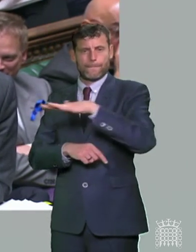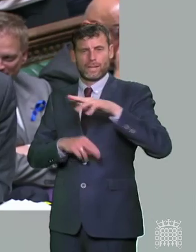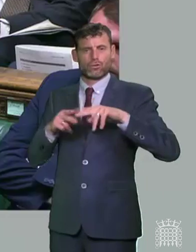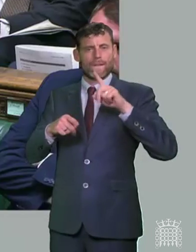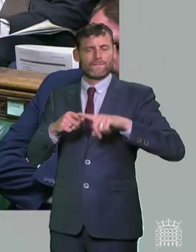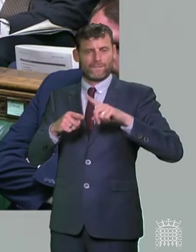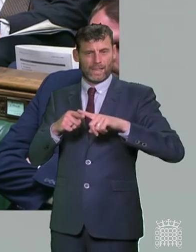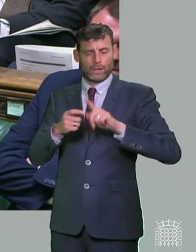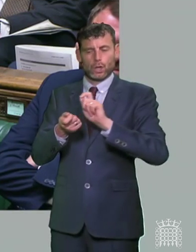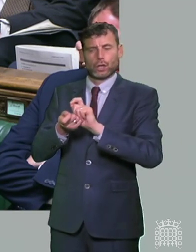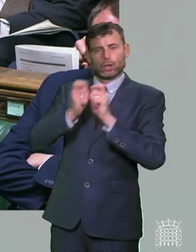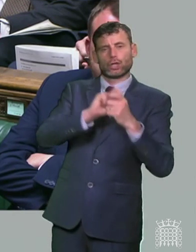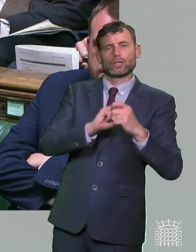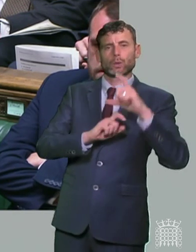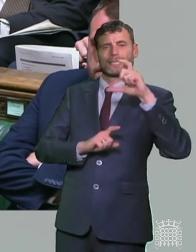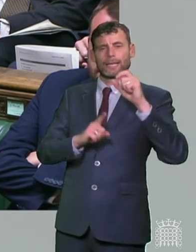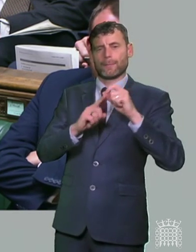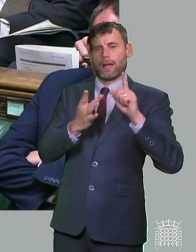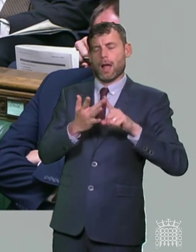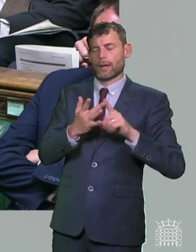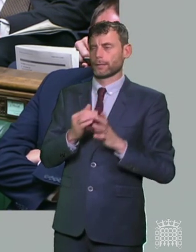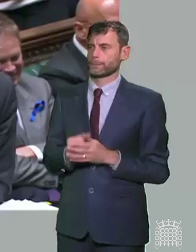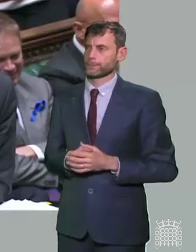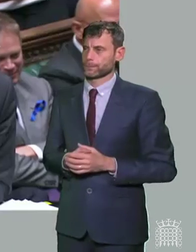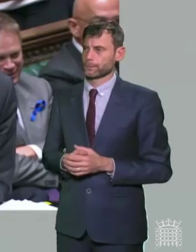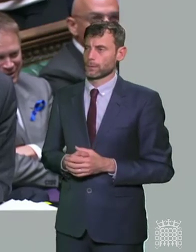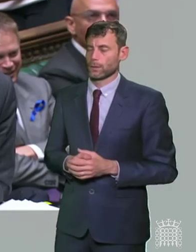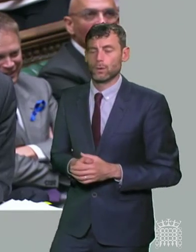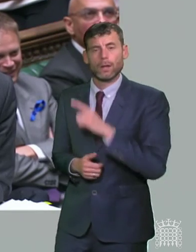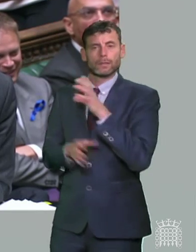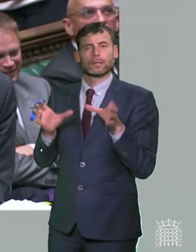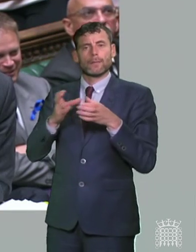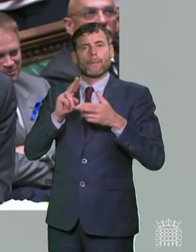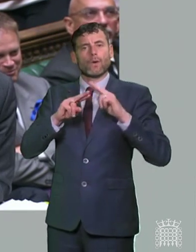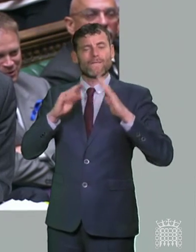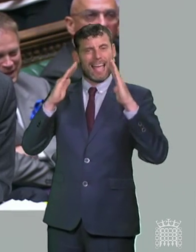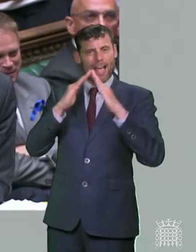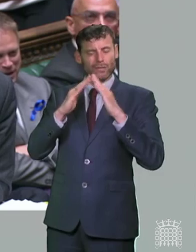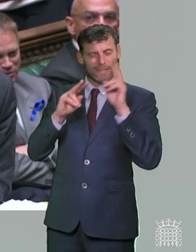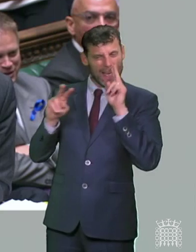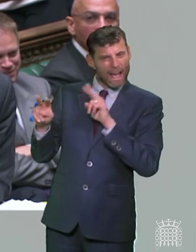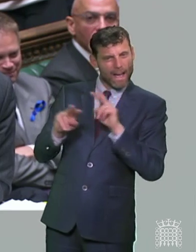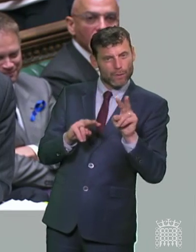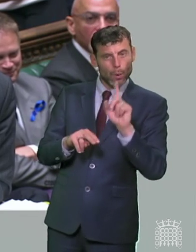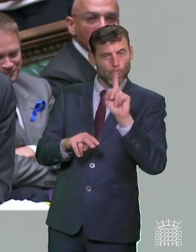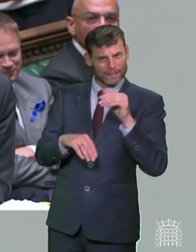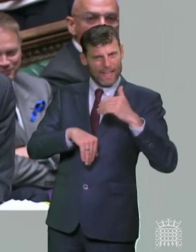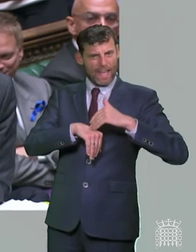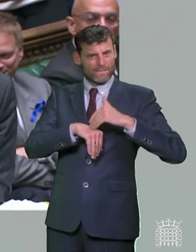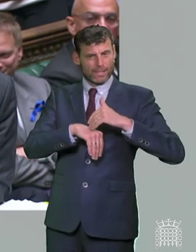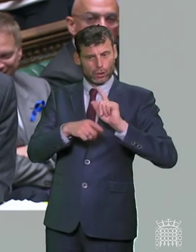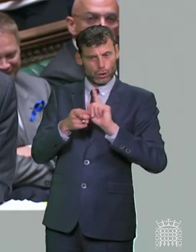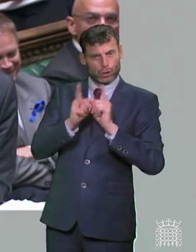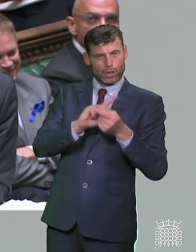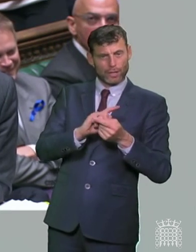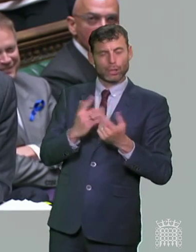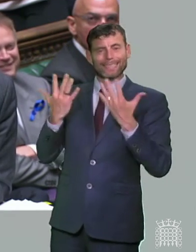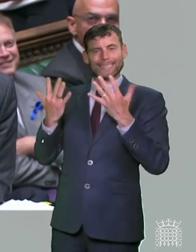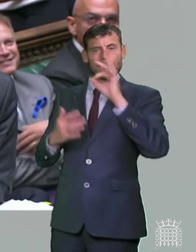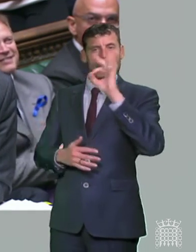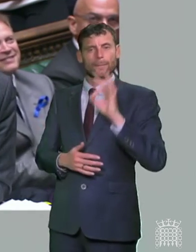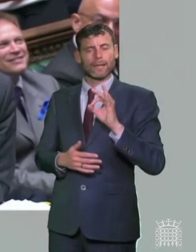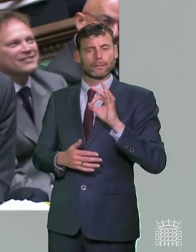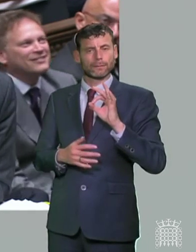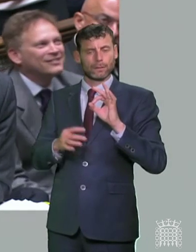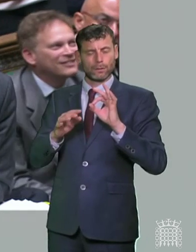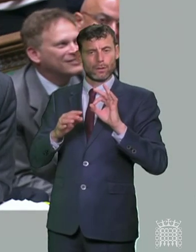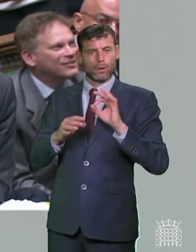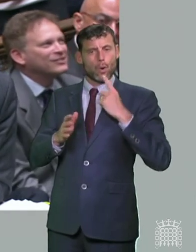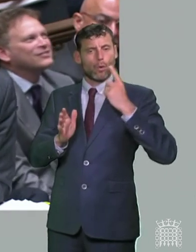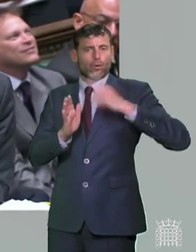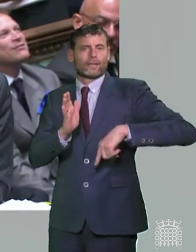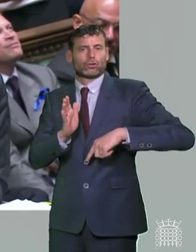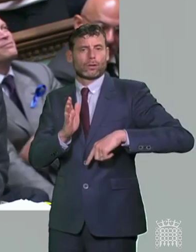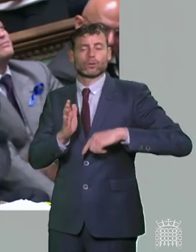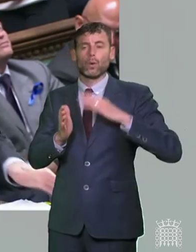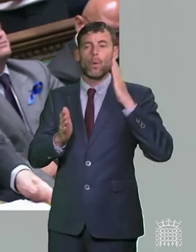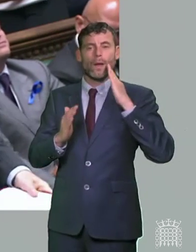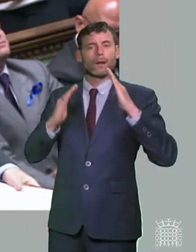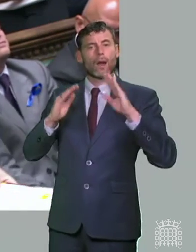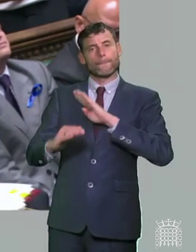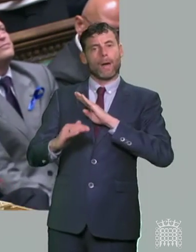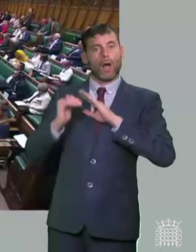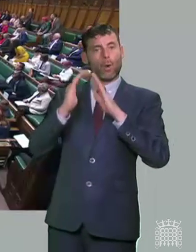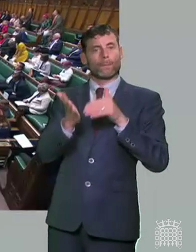I am told that the Department for Levelling Up, Housing and Communities has undertaken research on the impacts on residents and site owners of a change in the 10% commission that is currently paid on the sale of a park home.